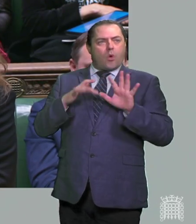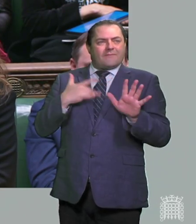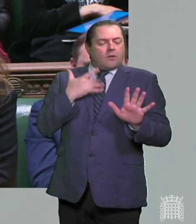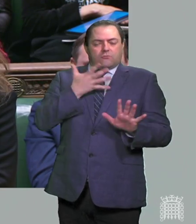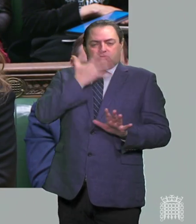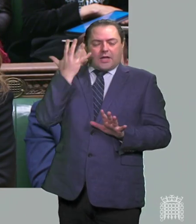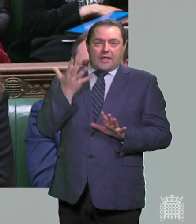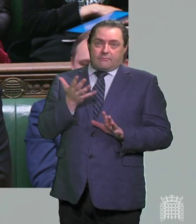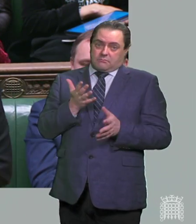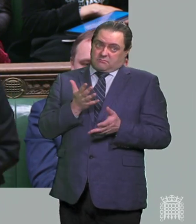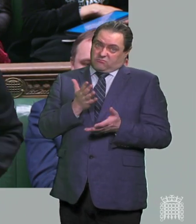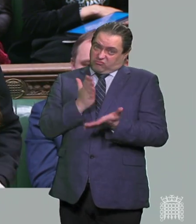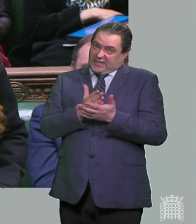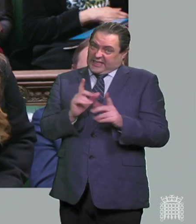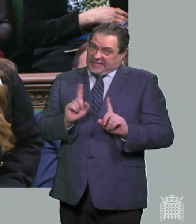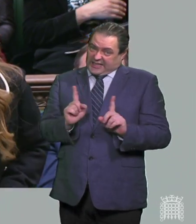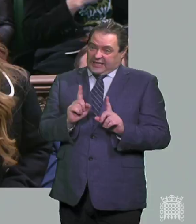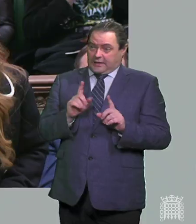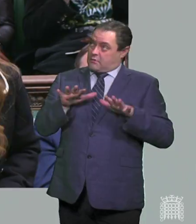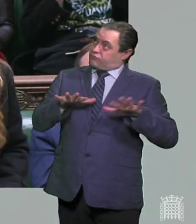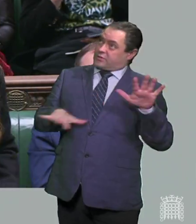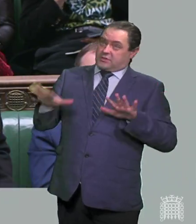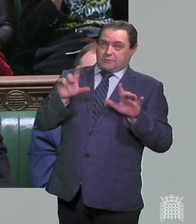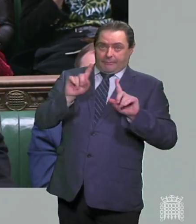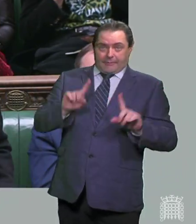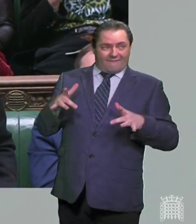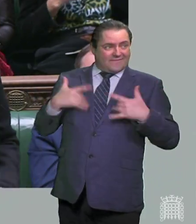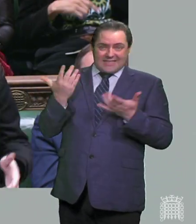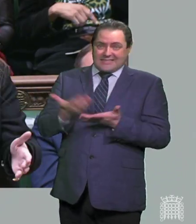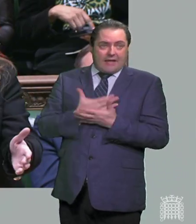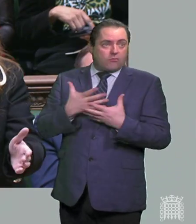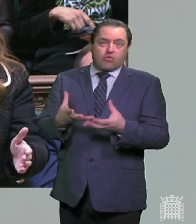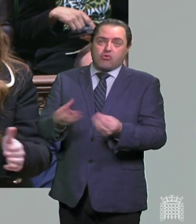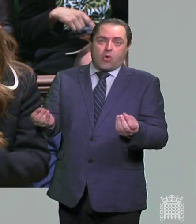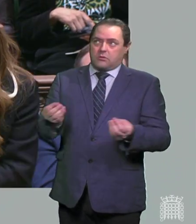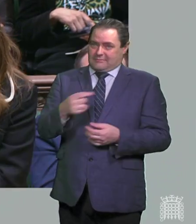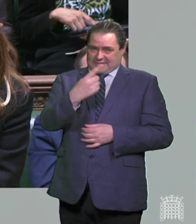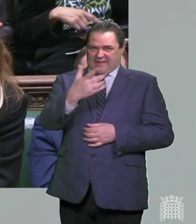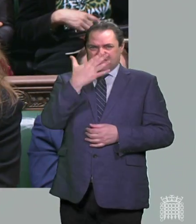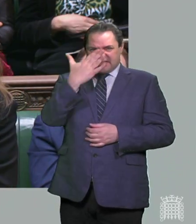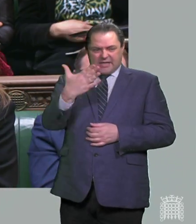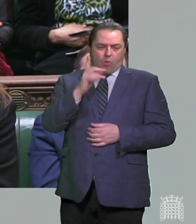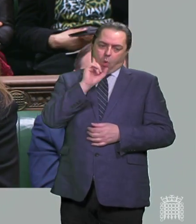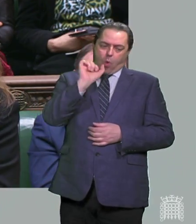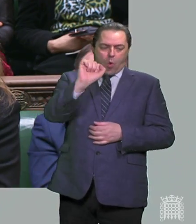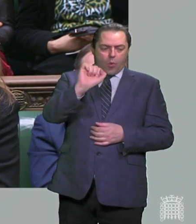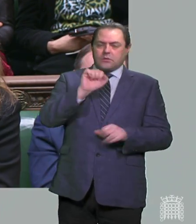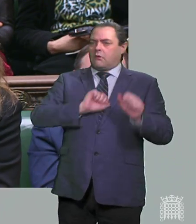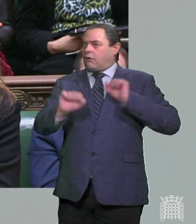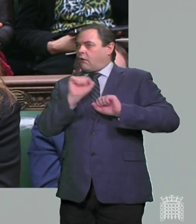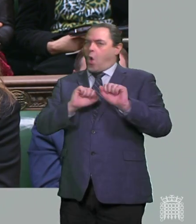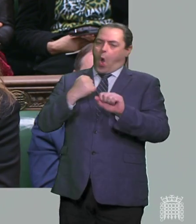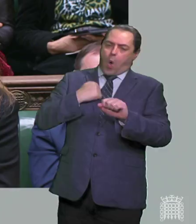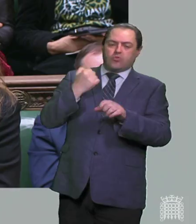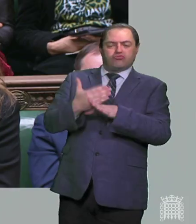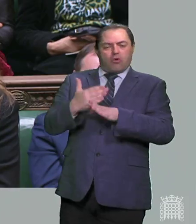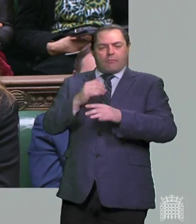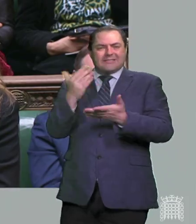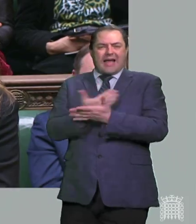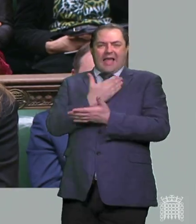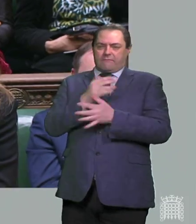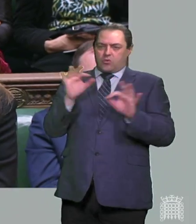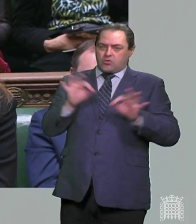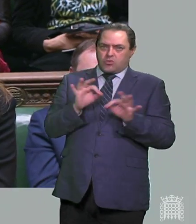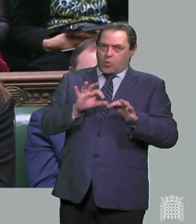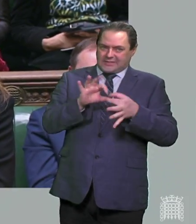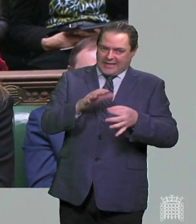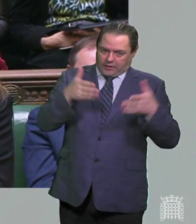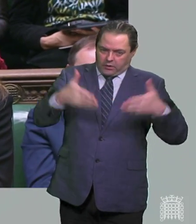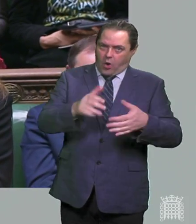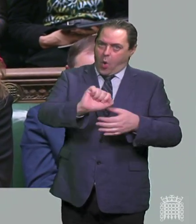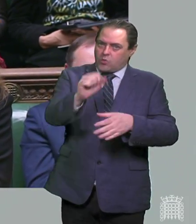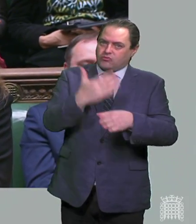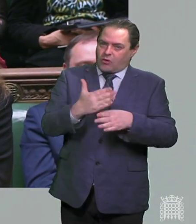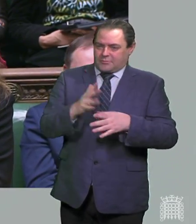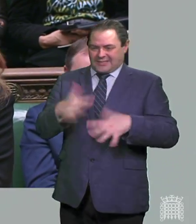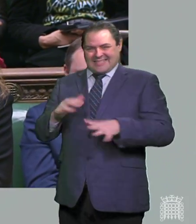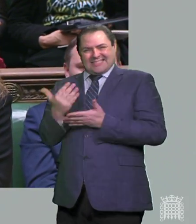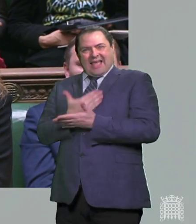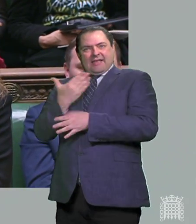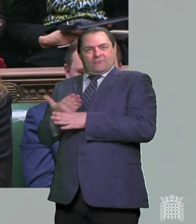The reality is that while people in Britain feel more and more unsafe, the right honourable Member seems to spend all his time trying to save his own job and none of his time on his actual job.